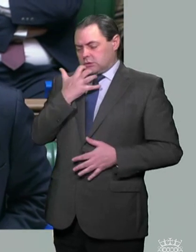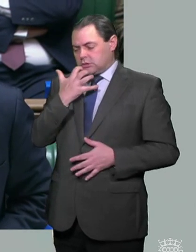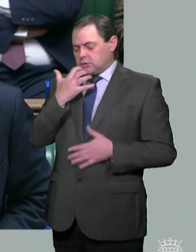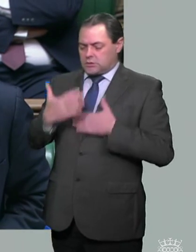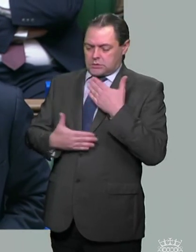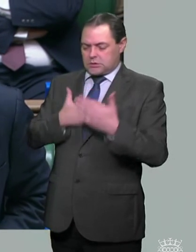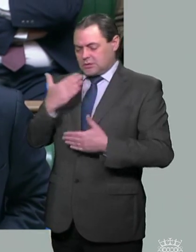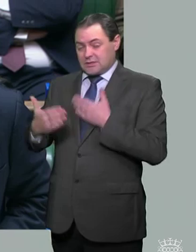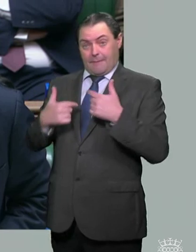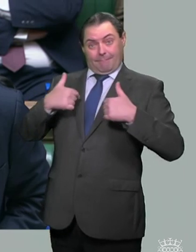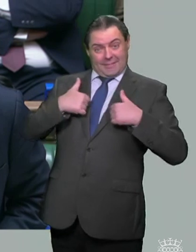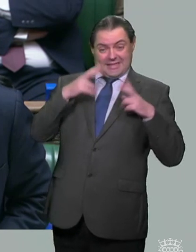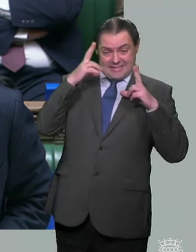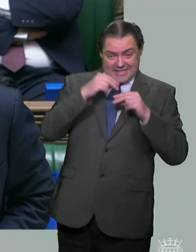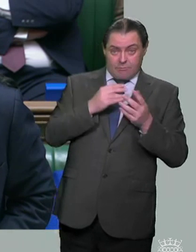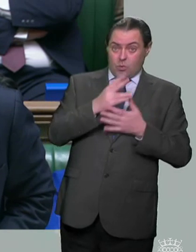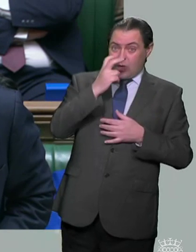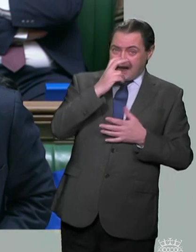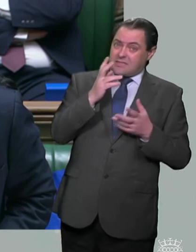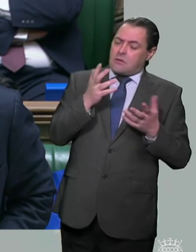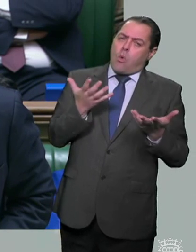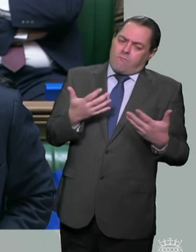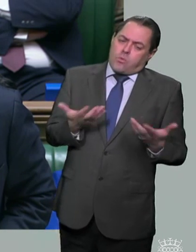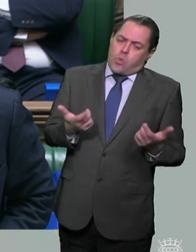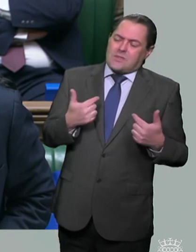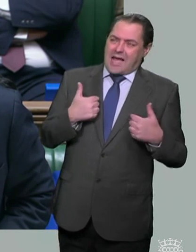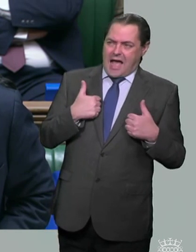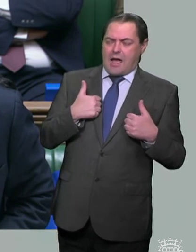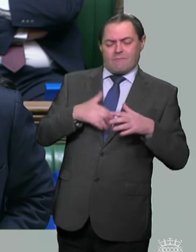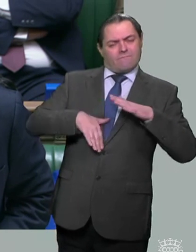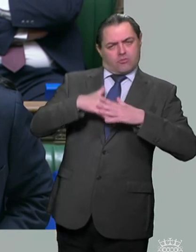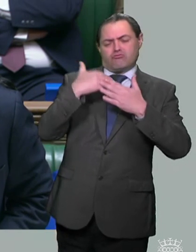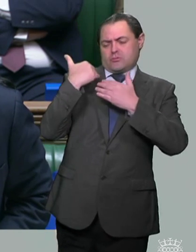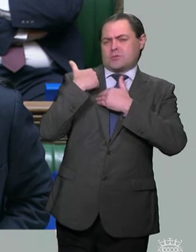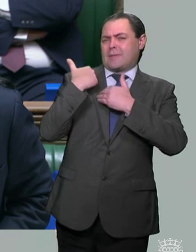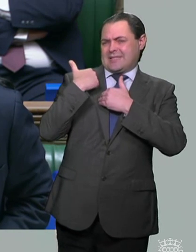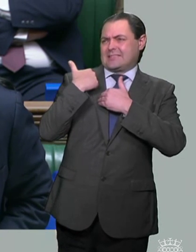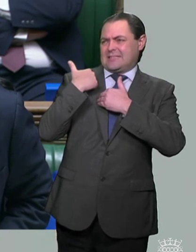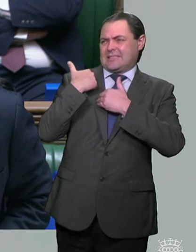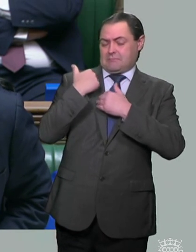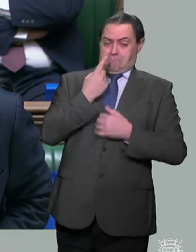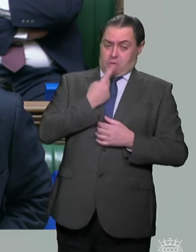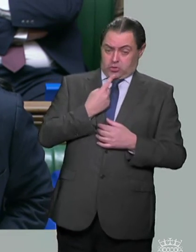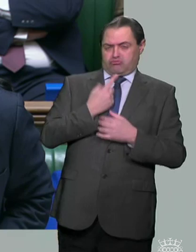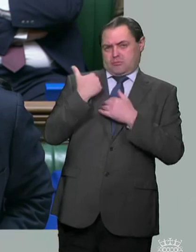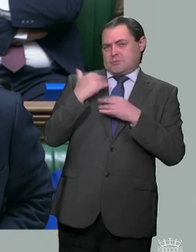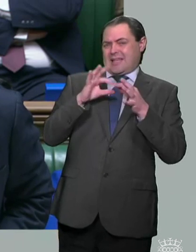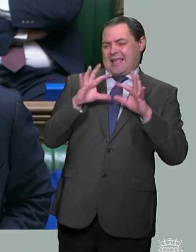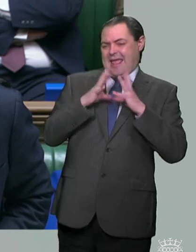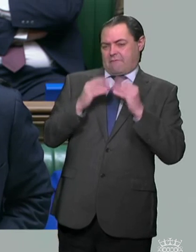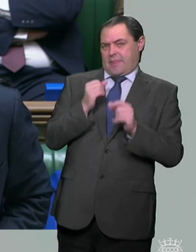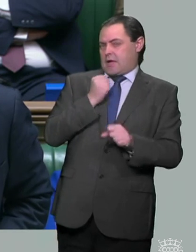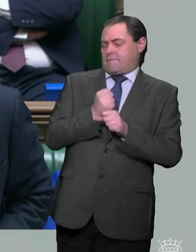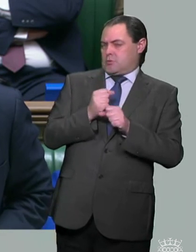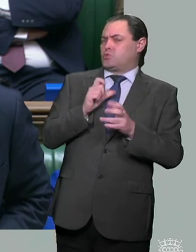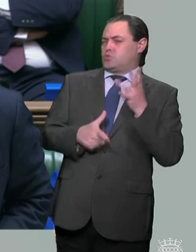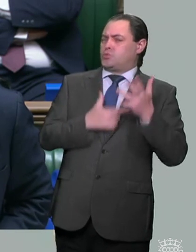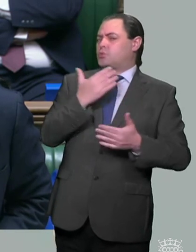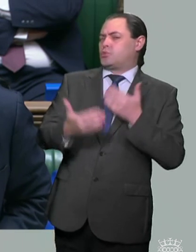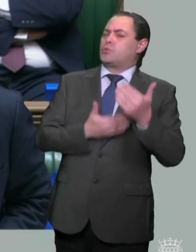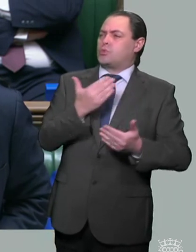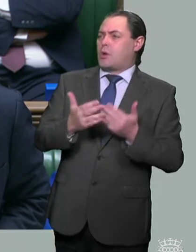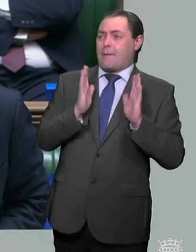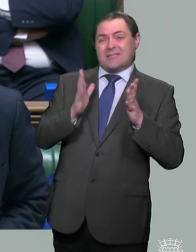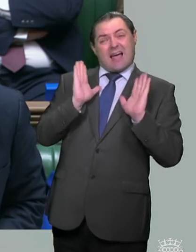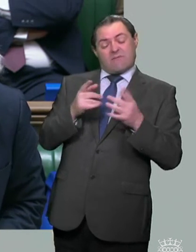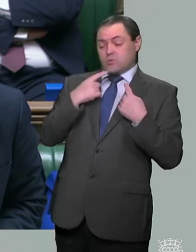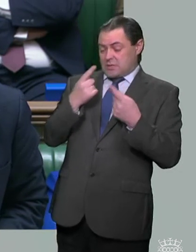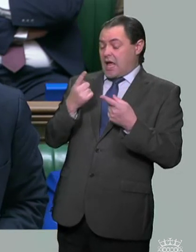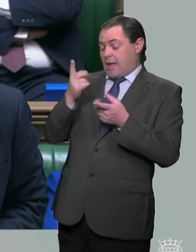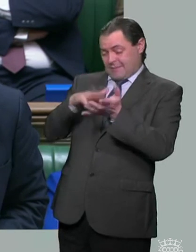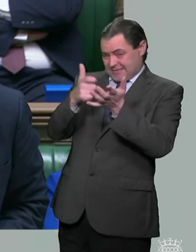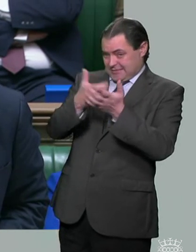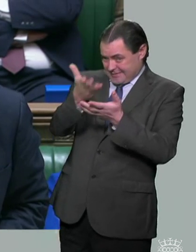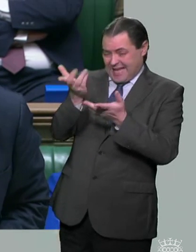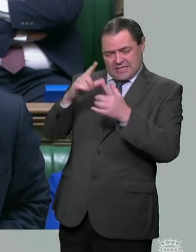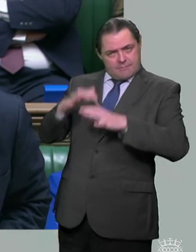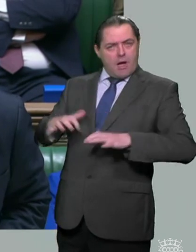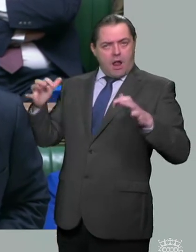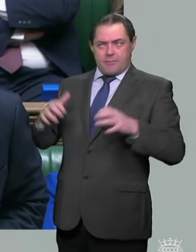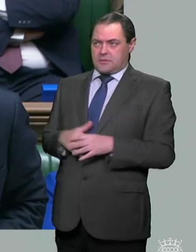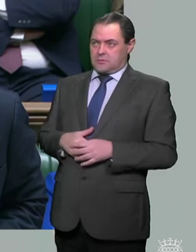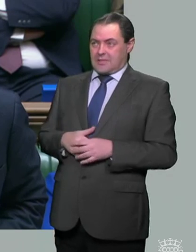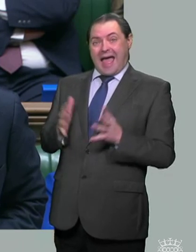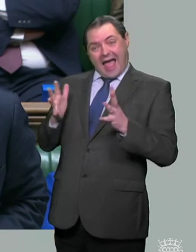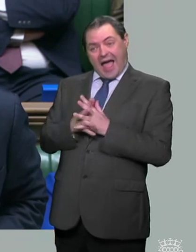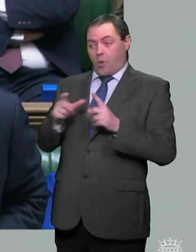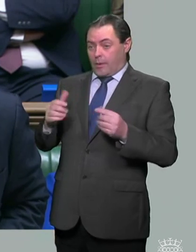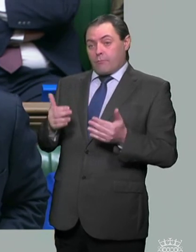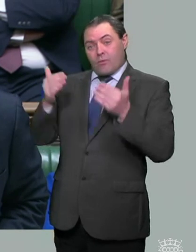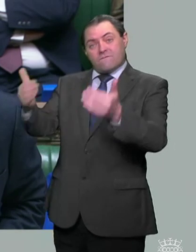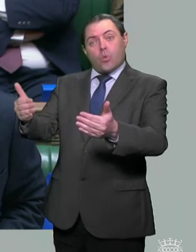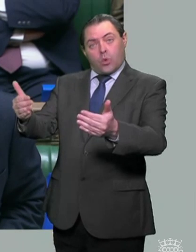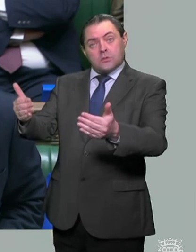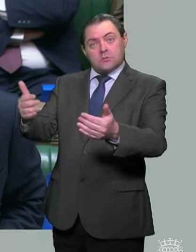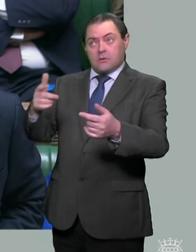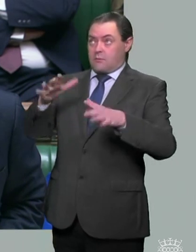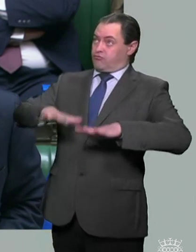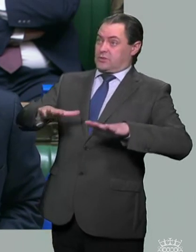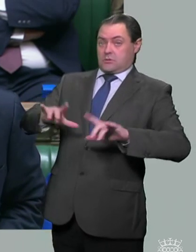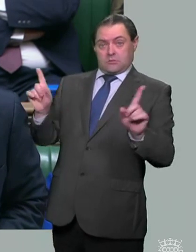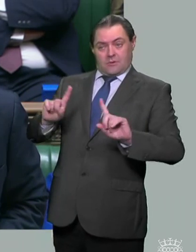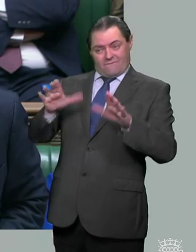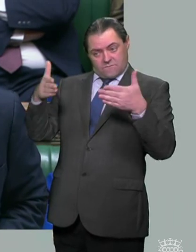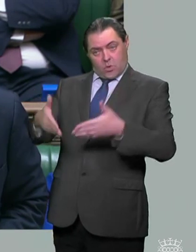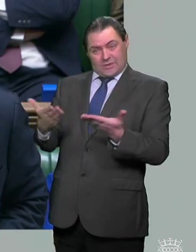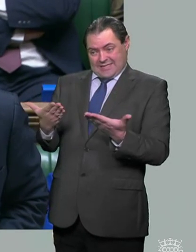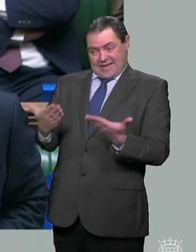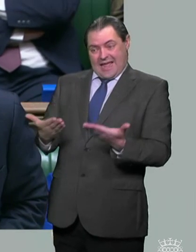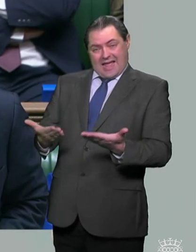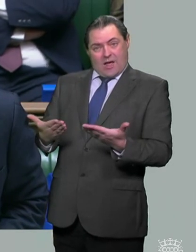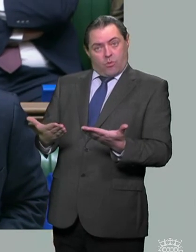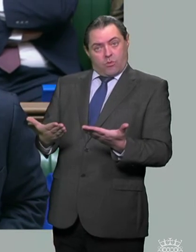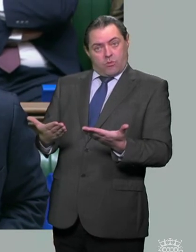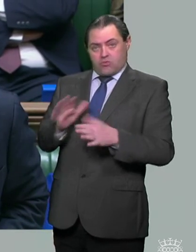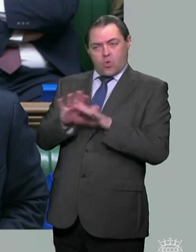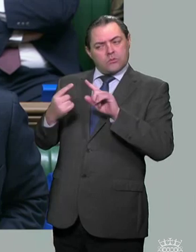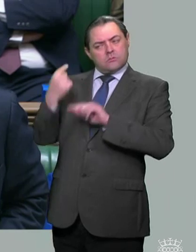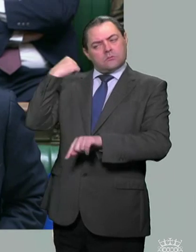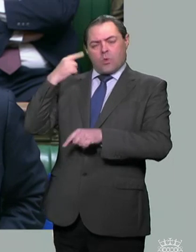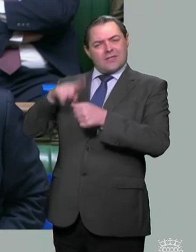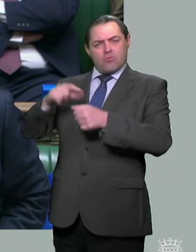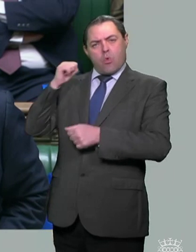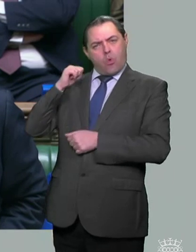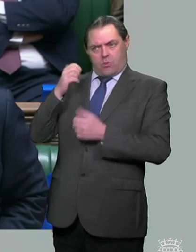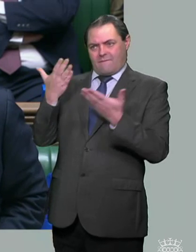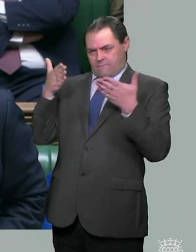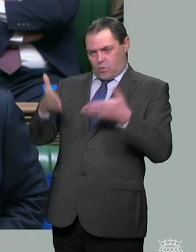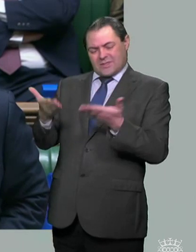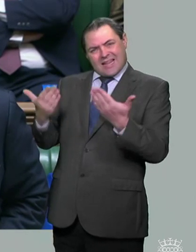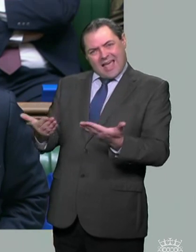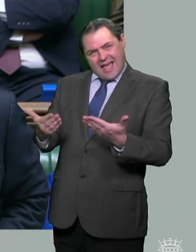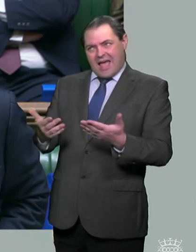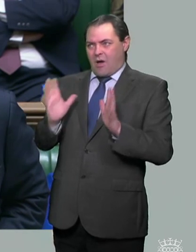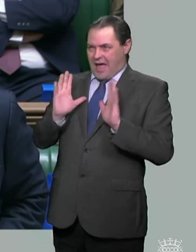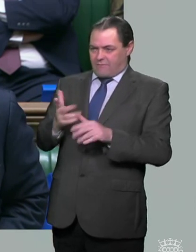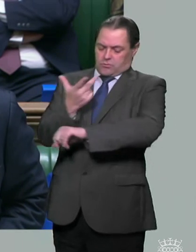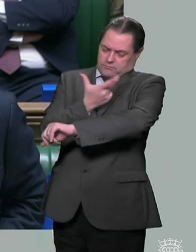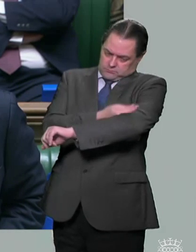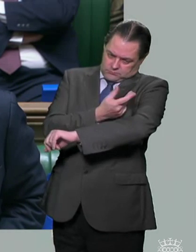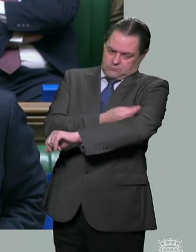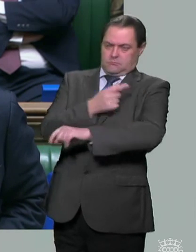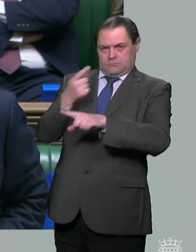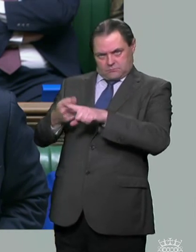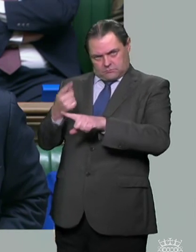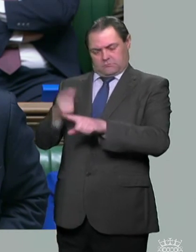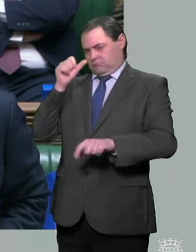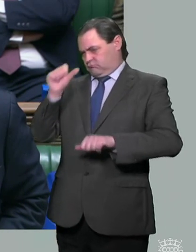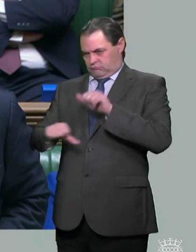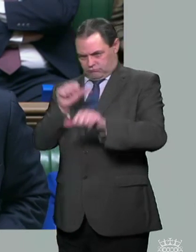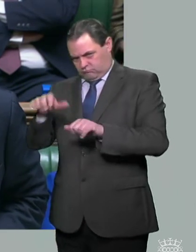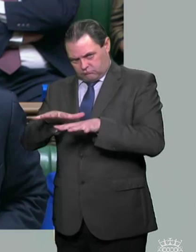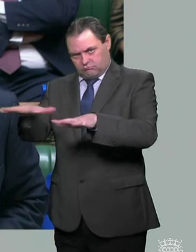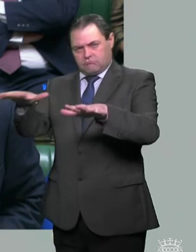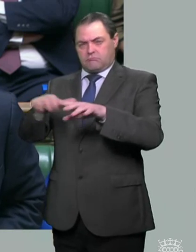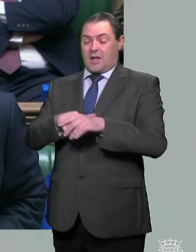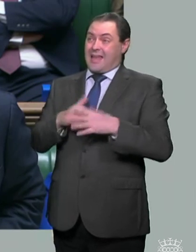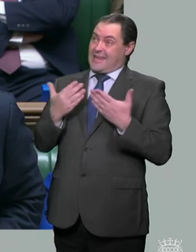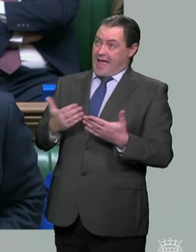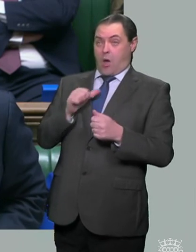If you ask me how I sleep at night, the answer is that of course I take full responsibility and personal responsibility for everything that this Government have done, but I must say to you, Mr Speaker, and to the House that the way forward for this country now is to focus on the position we are in and, above all, to get our vaccinations as fast as we possibly can.